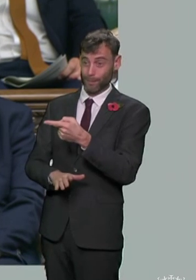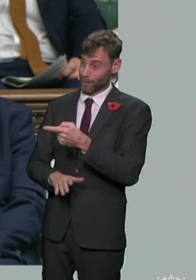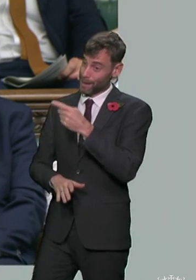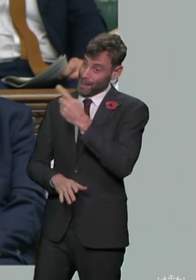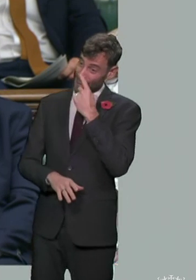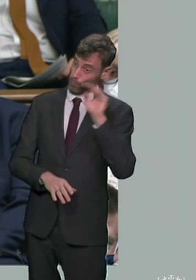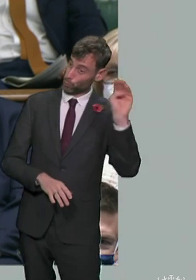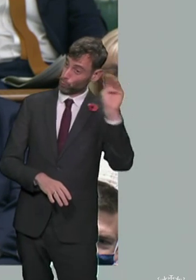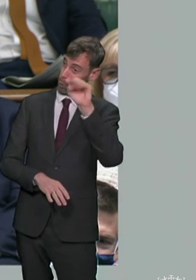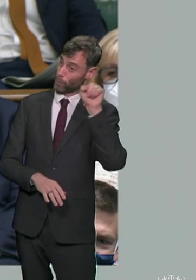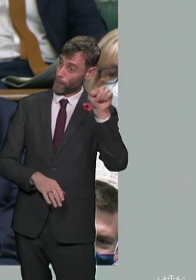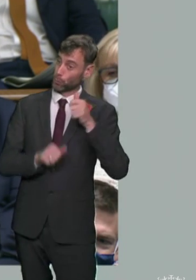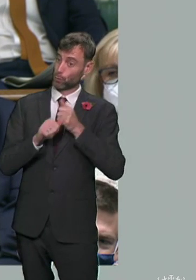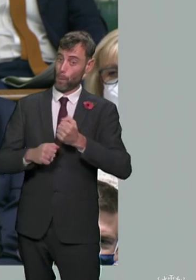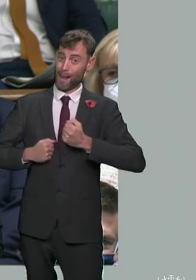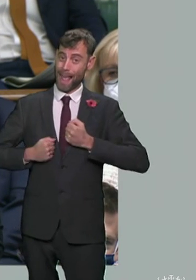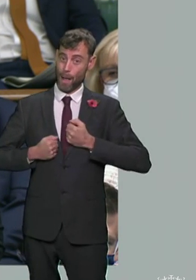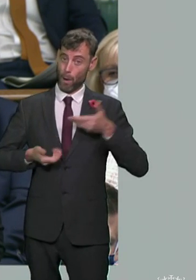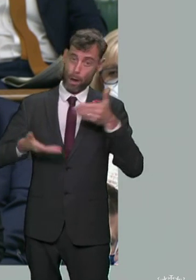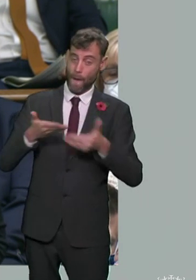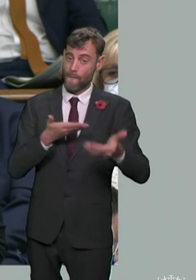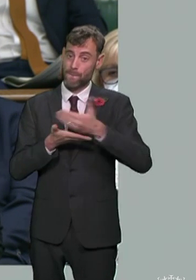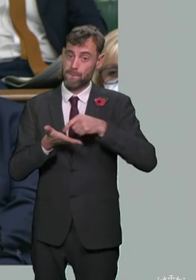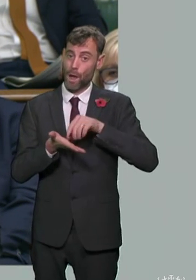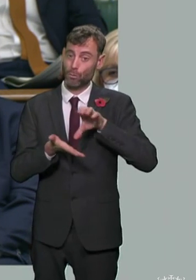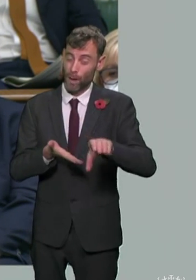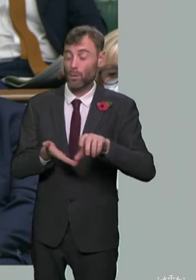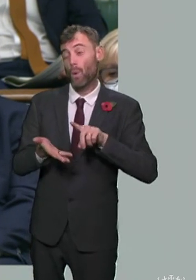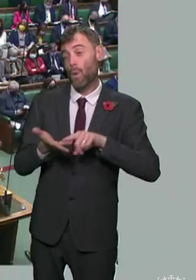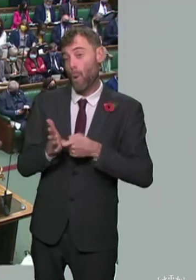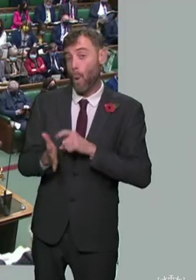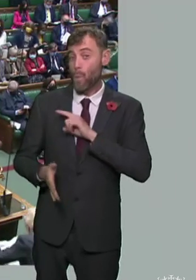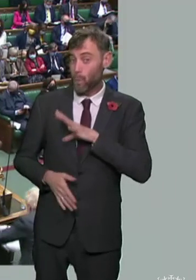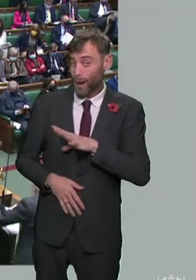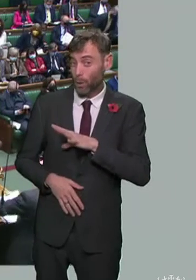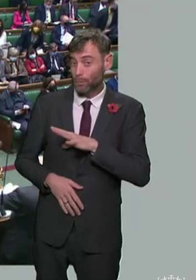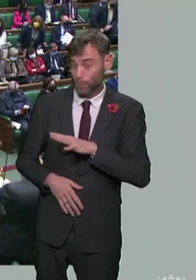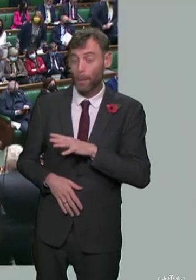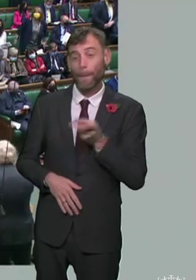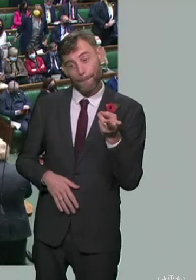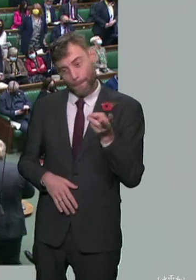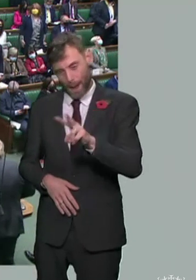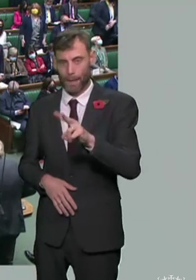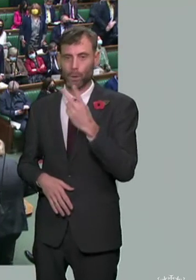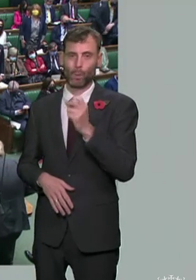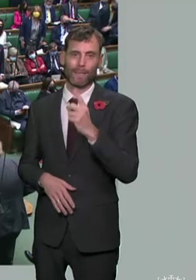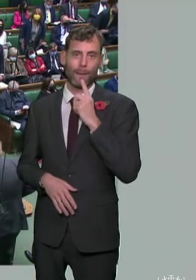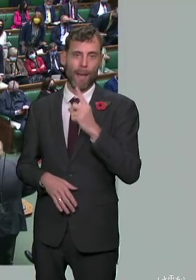Will he use those skills to boost our campaign or—even better—will he cancel the cuts?